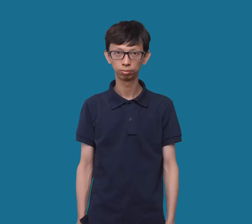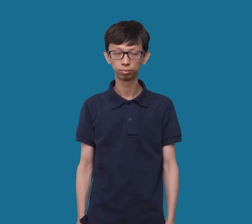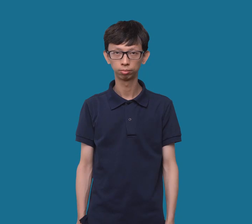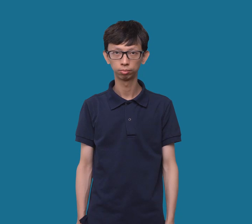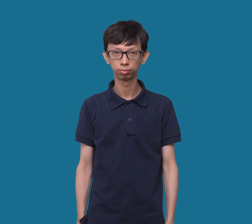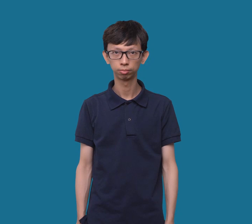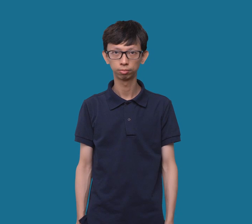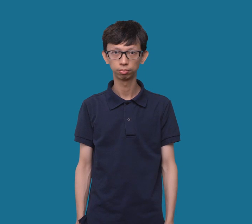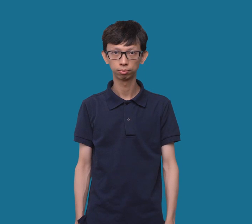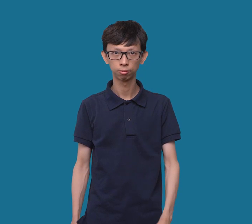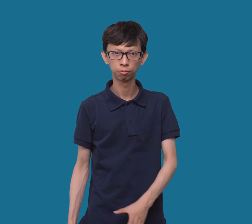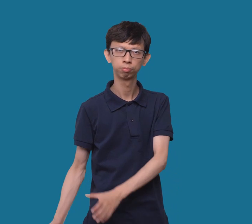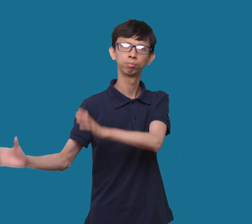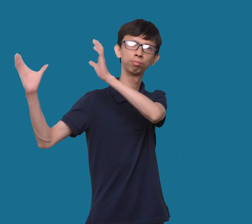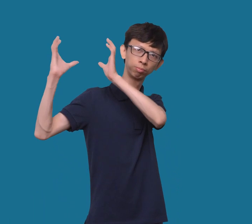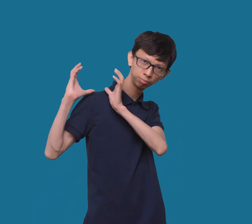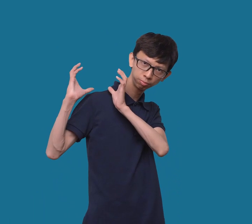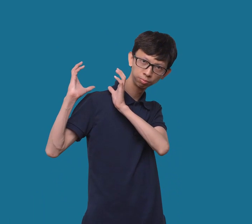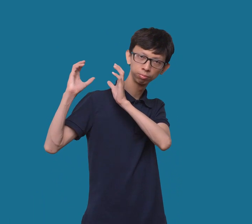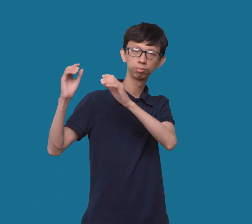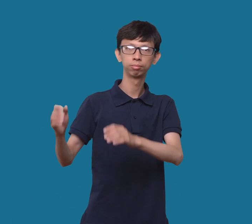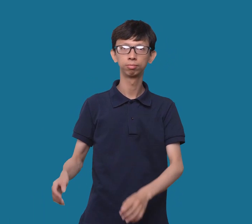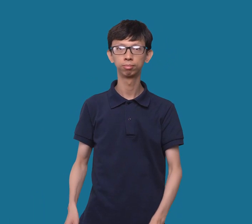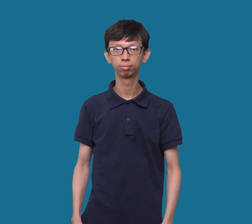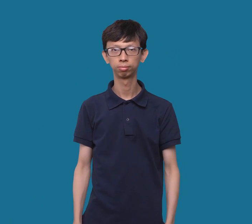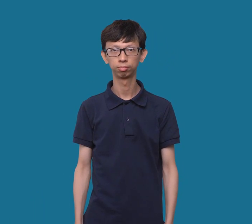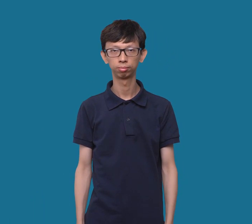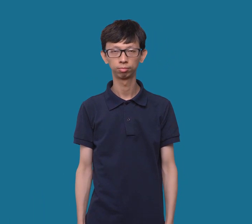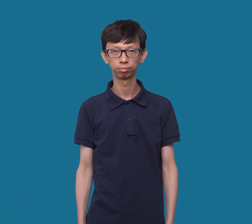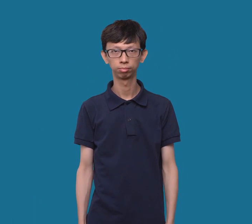vác